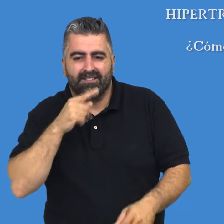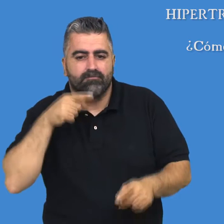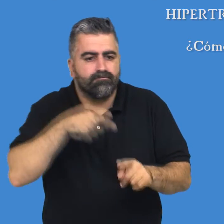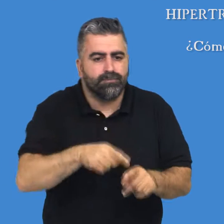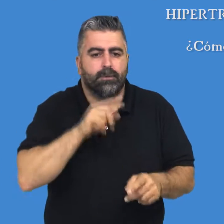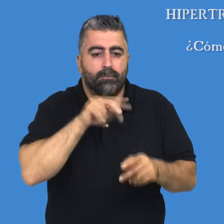objetivo